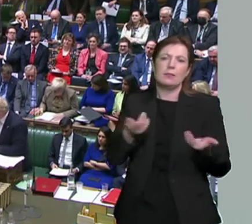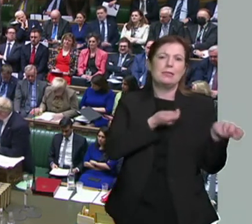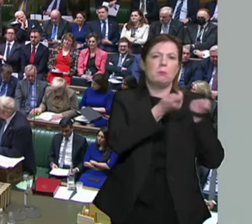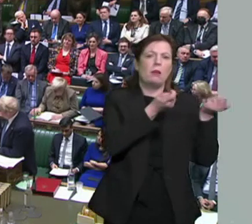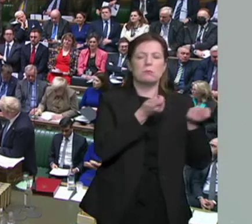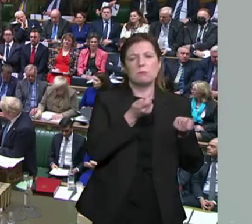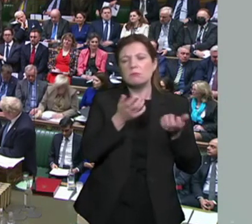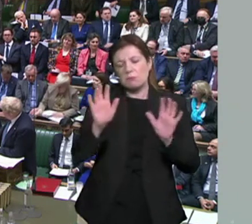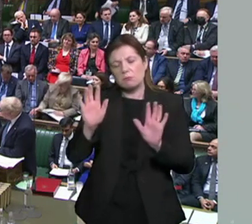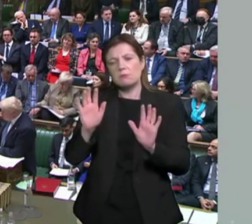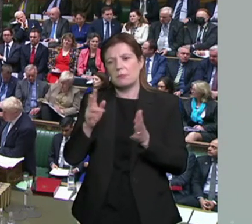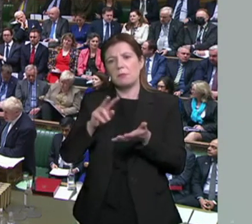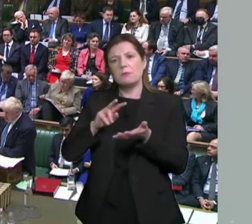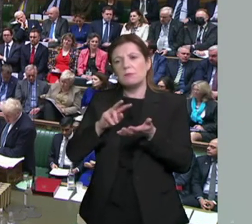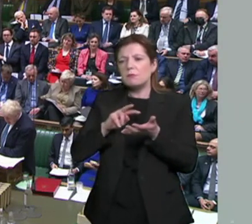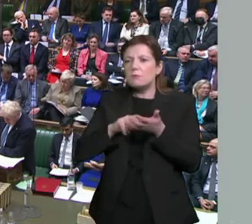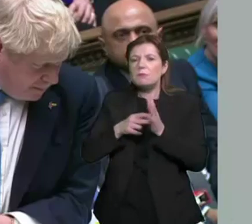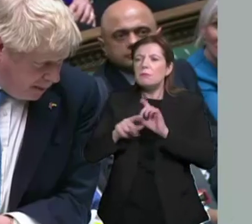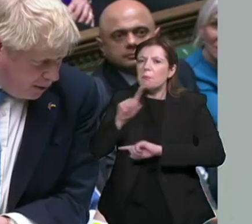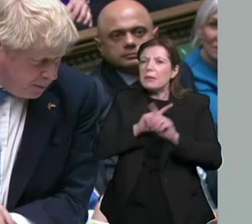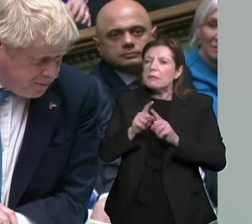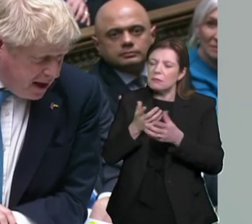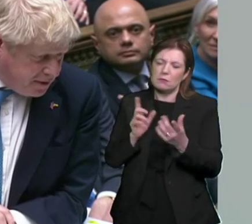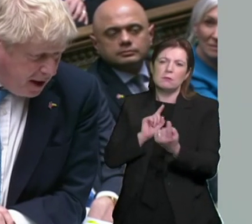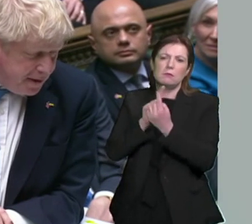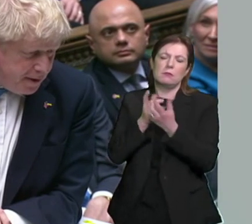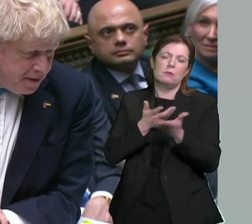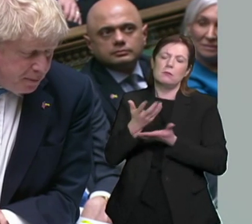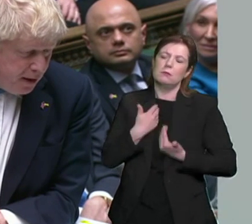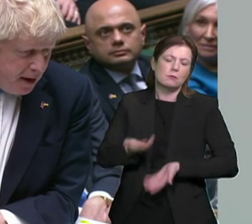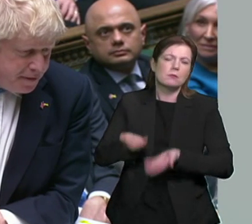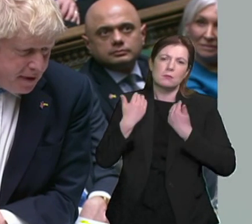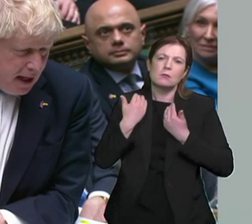I would be very happy to meet my honourable Friend.